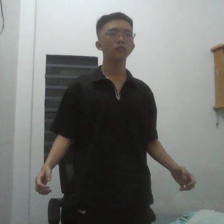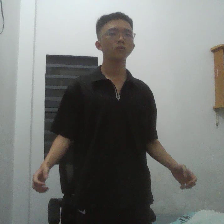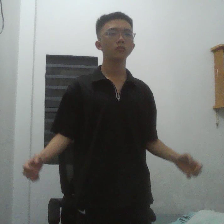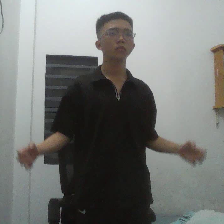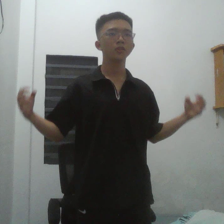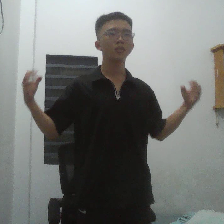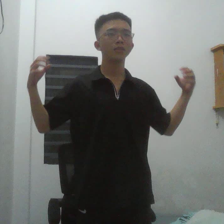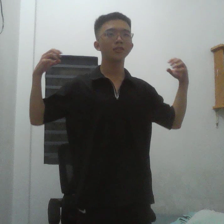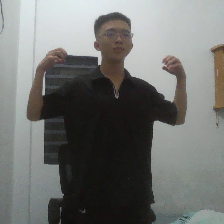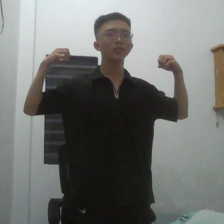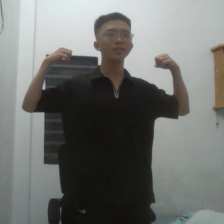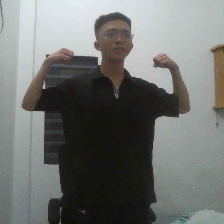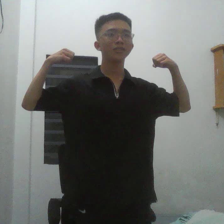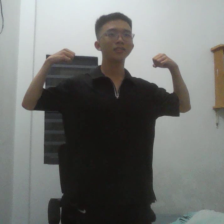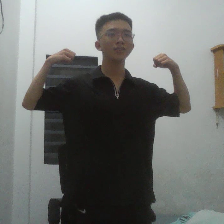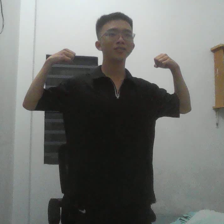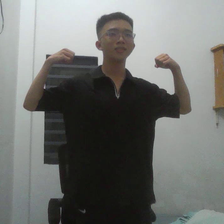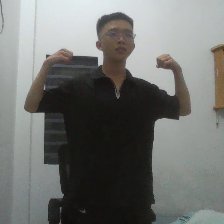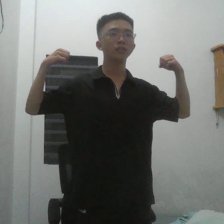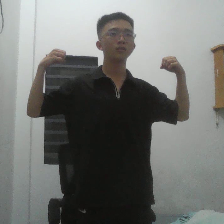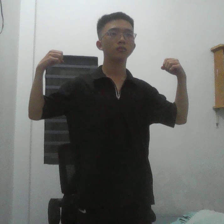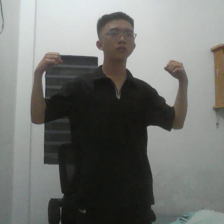minh khoe